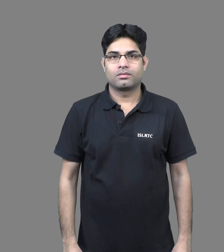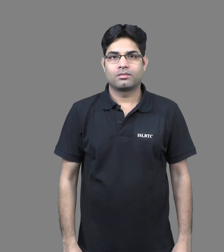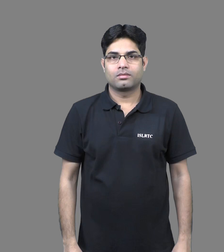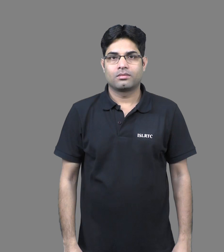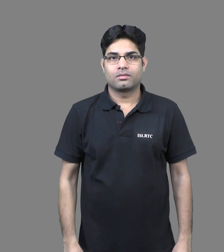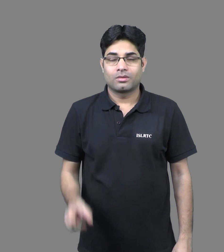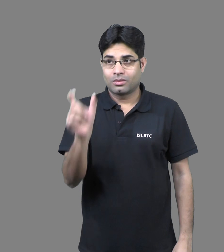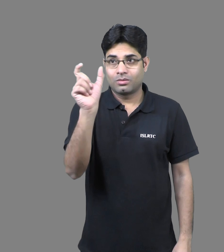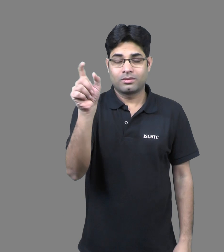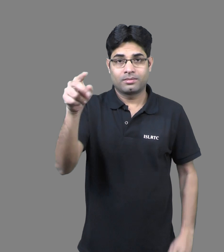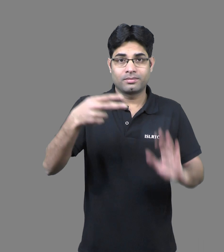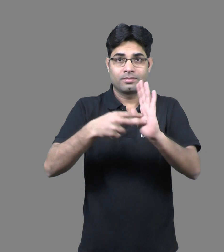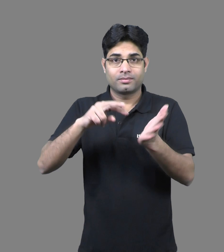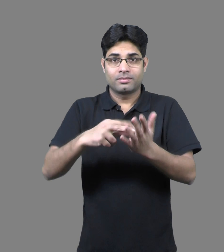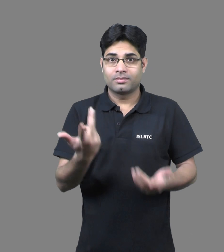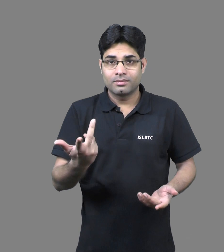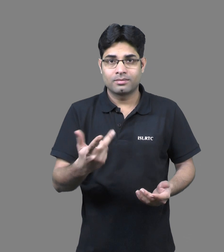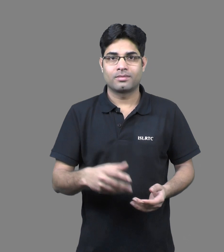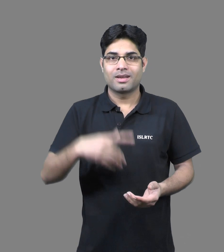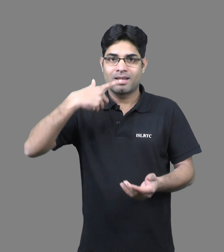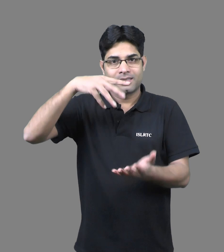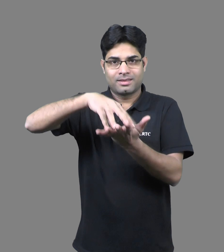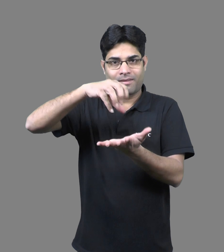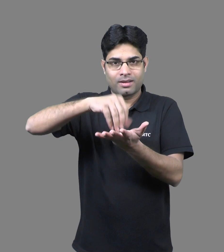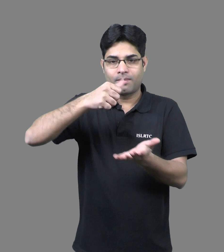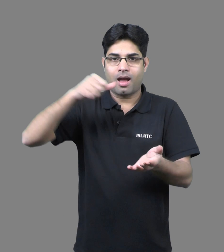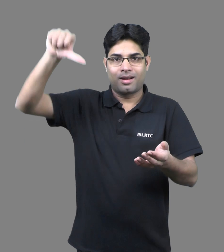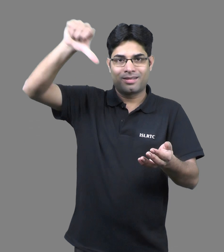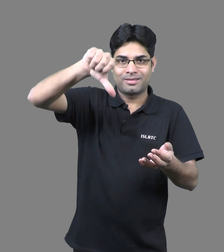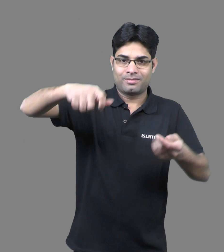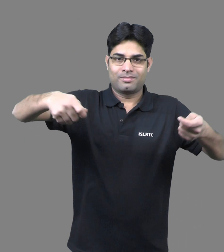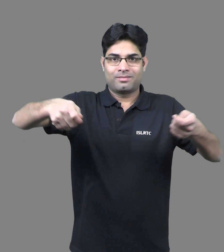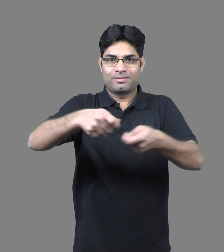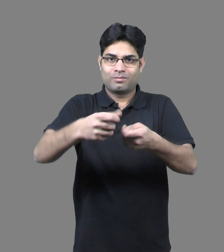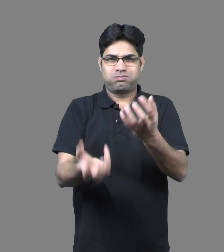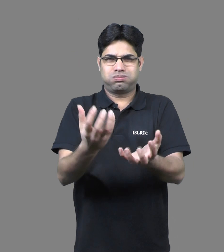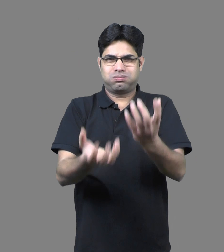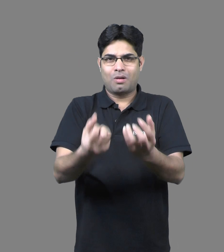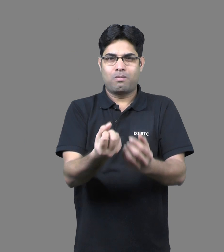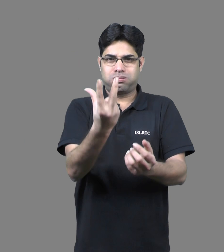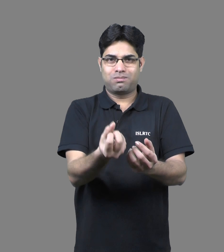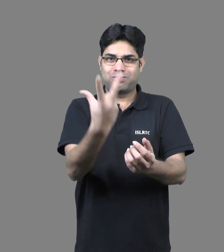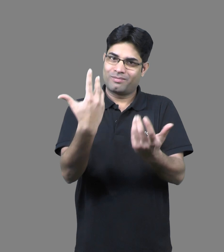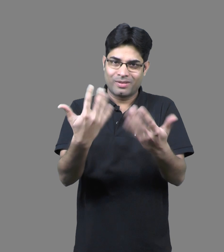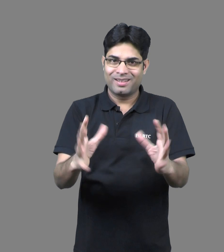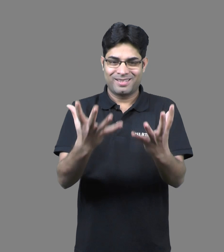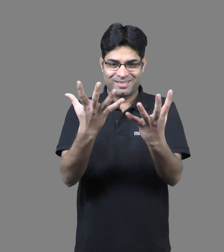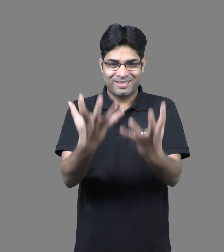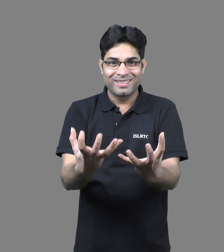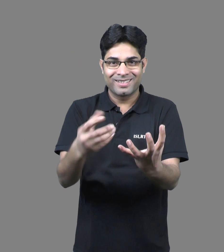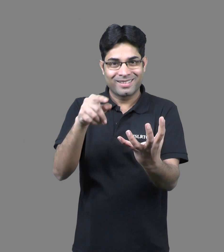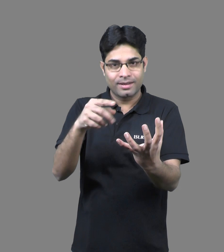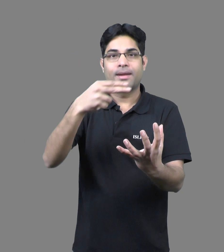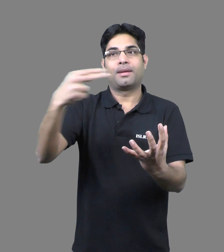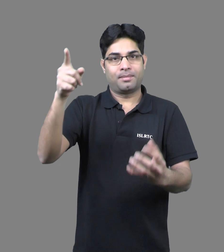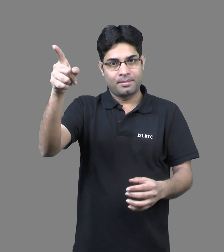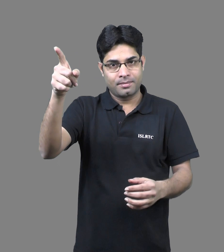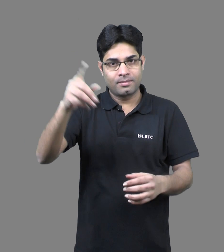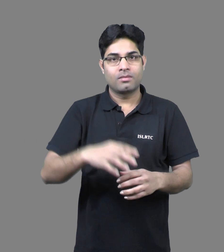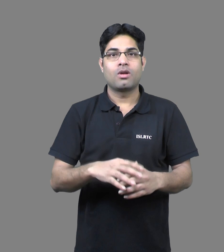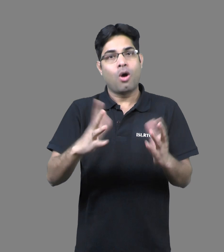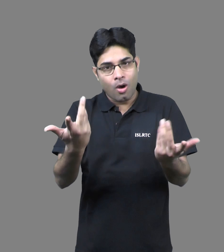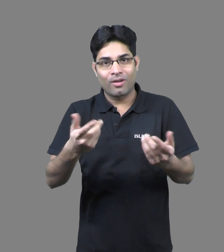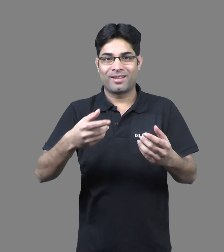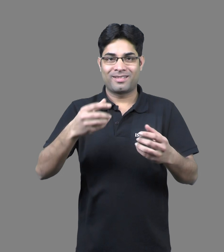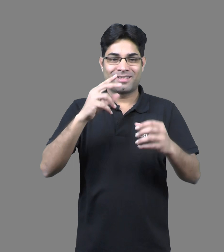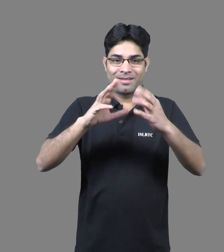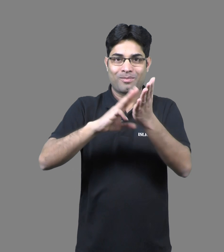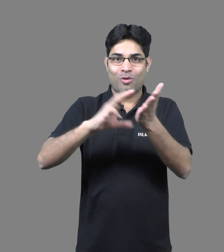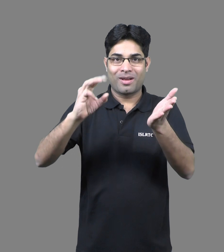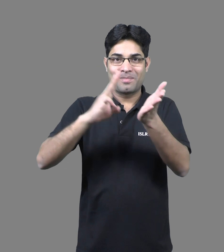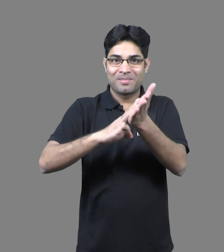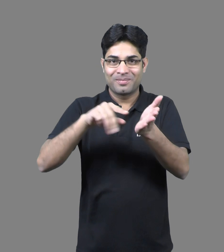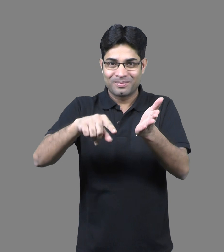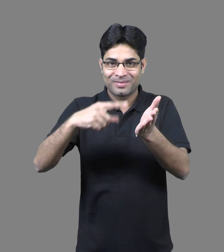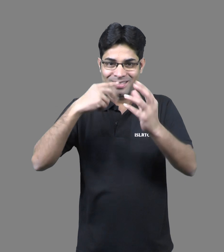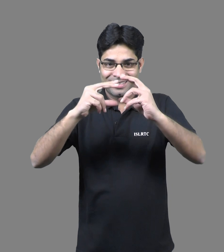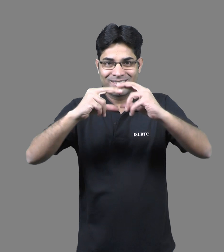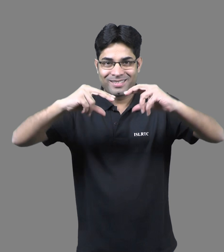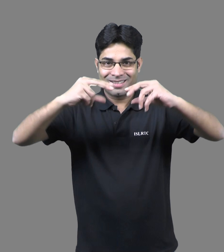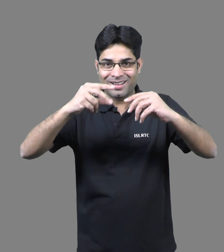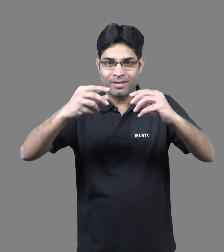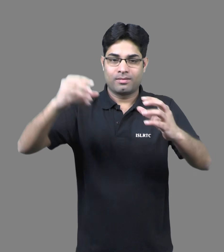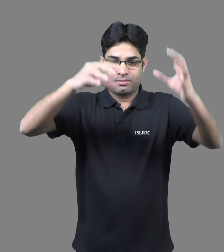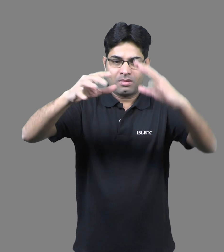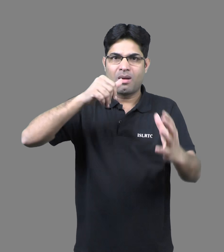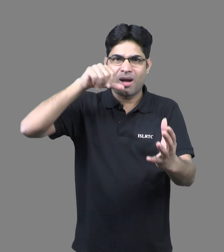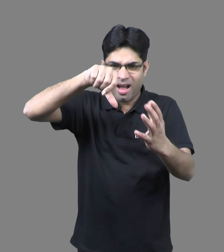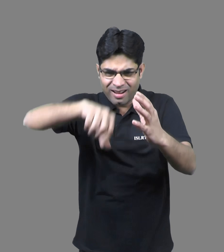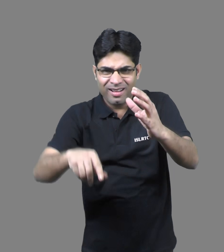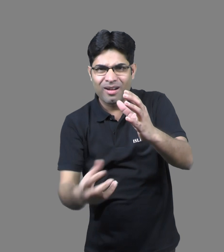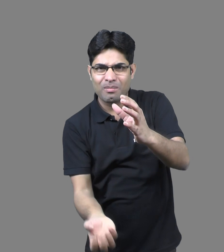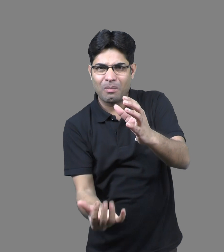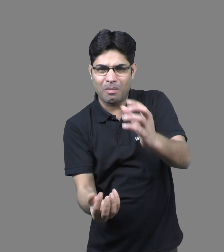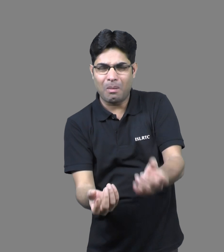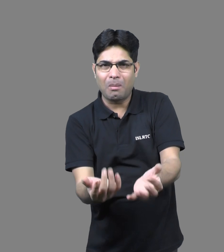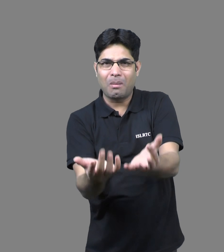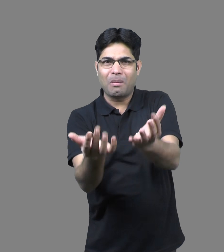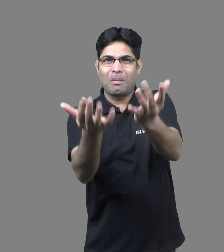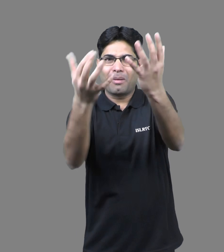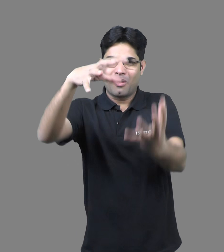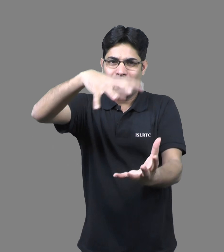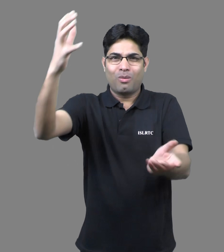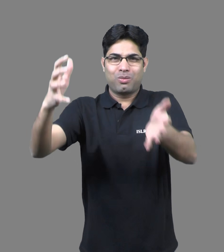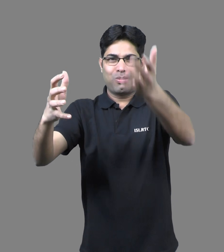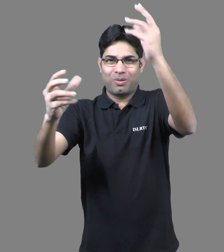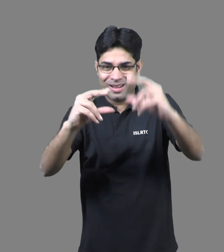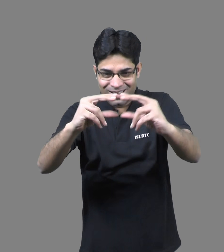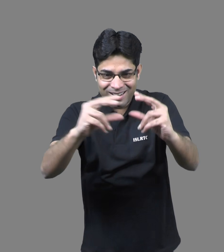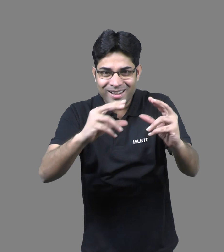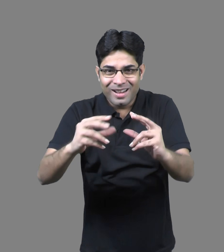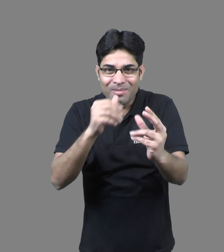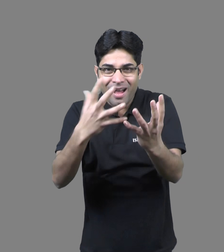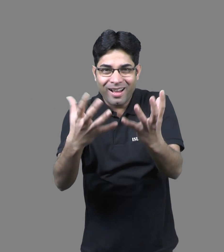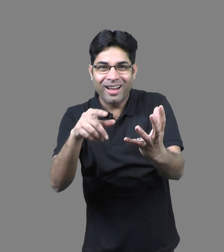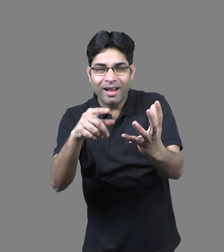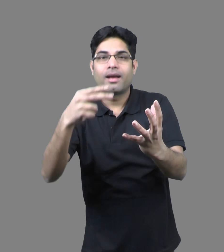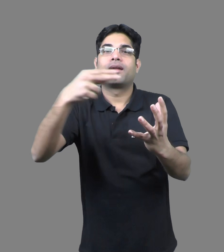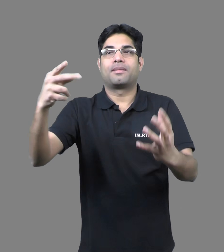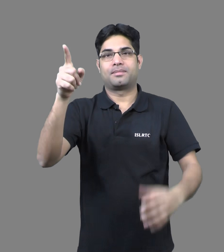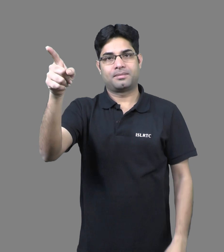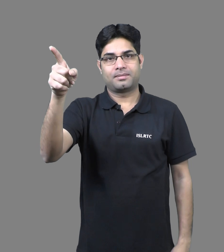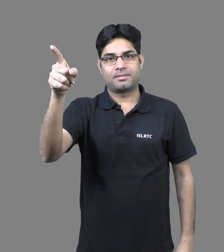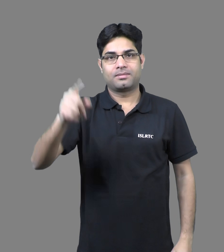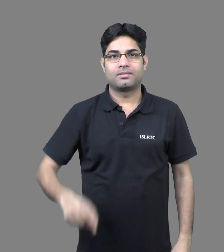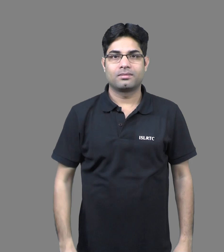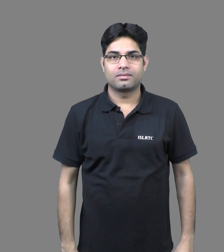Steam Steaming